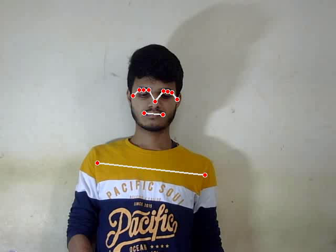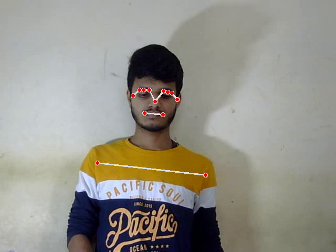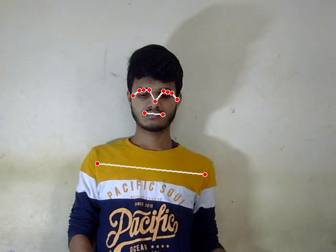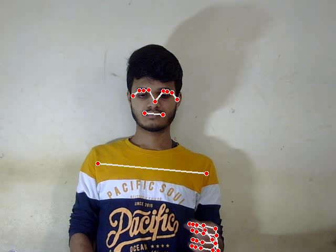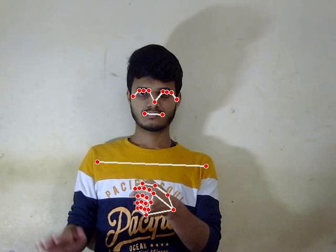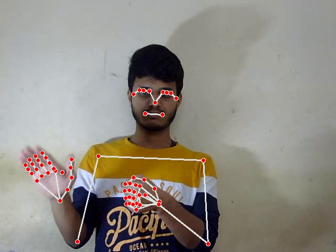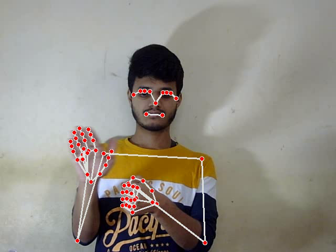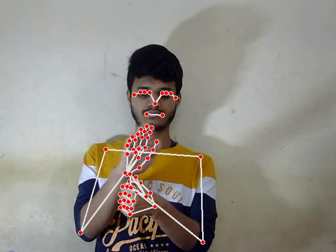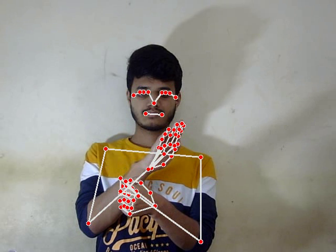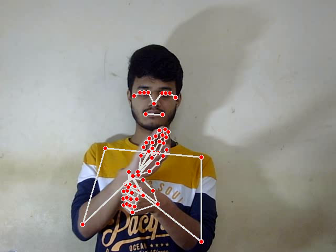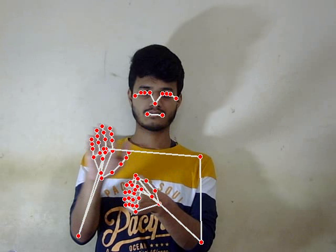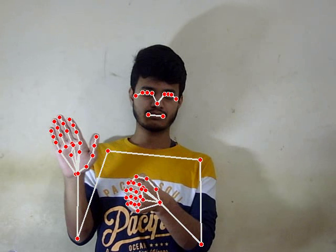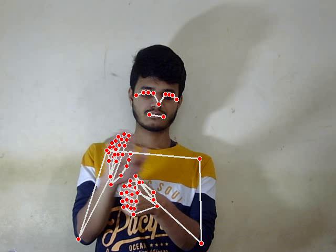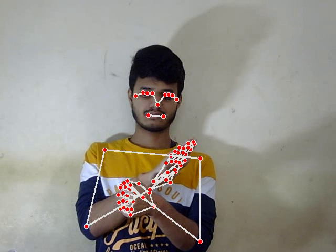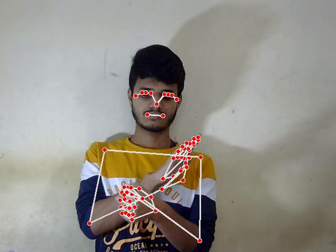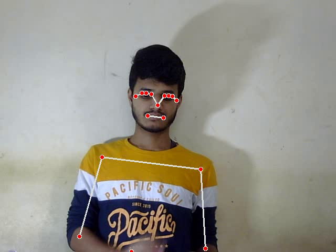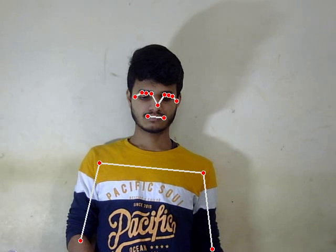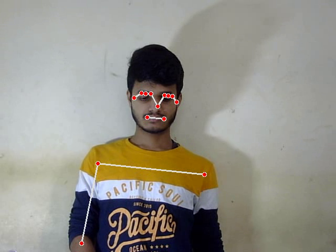busy